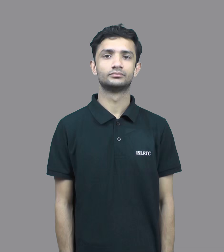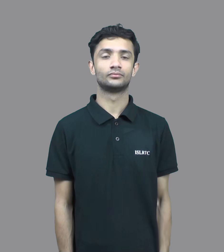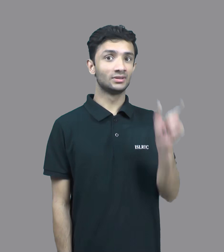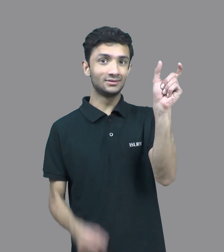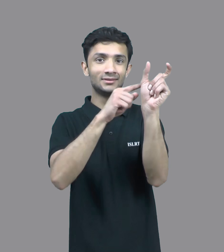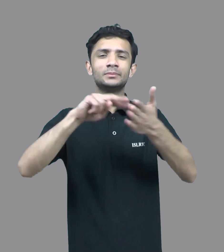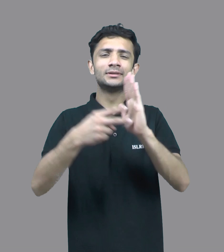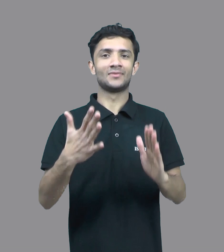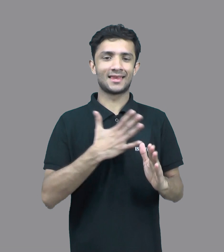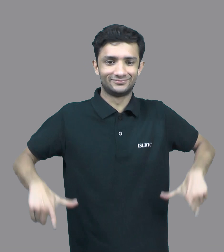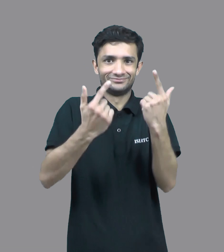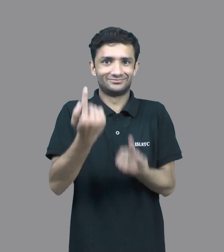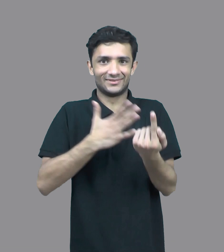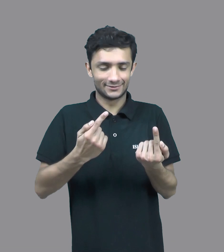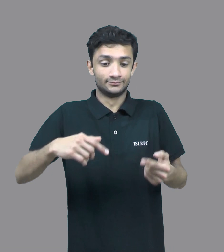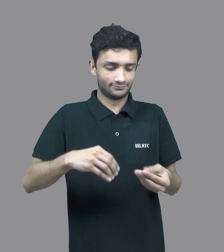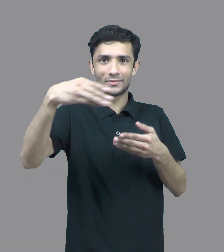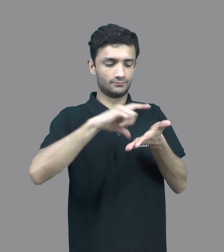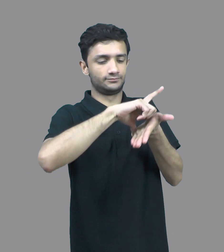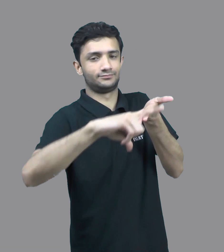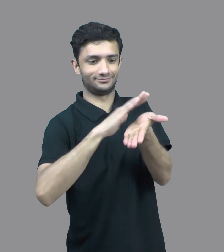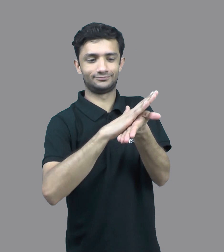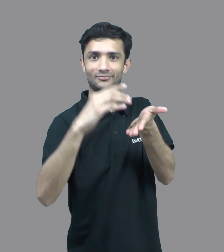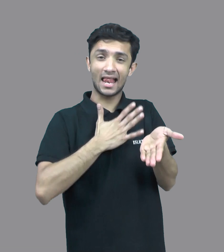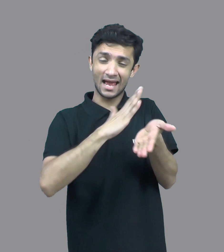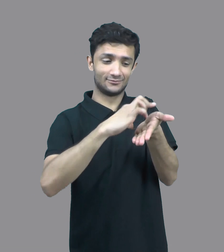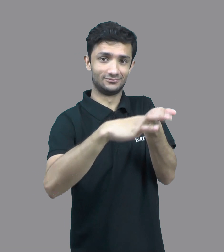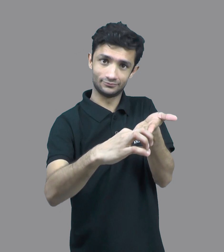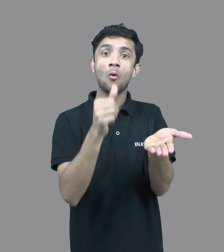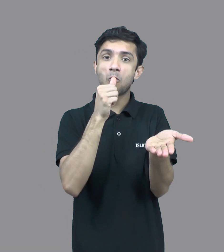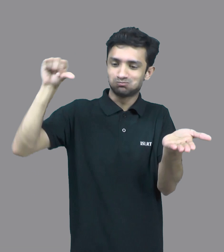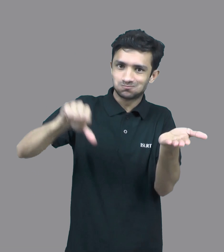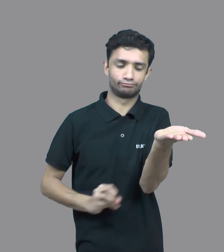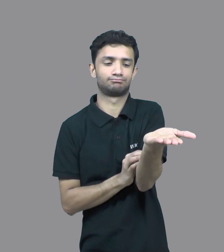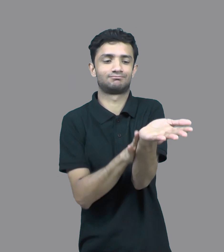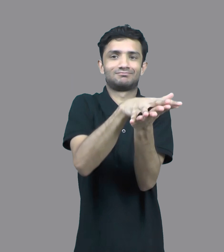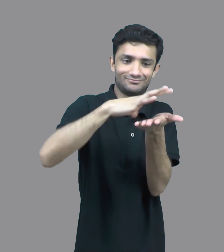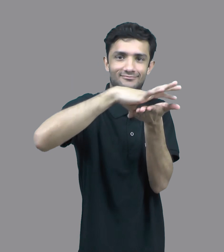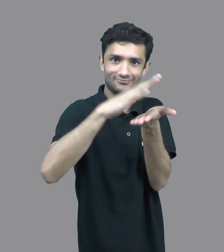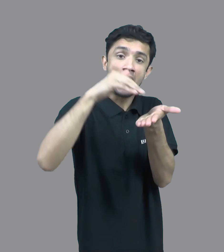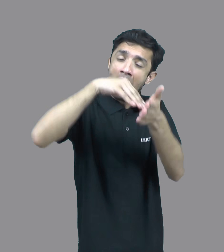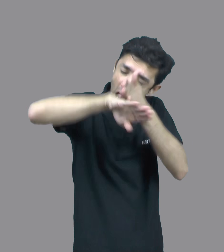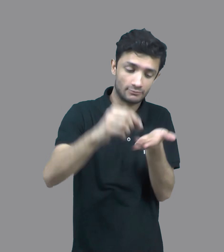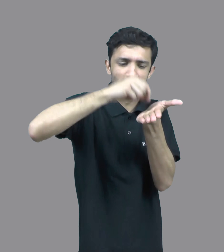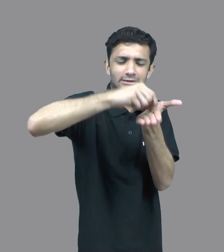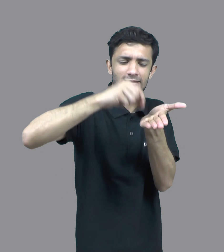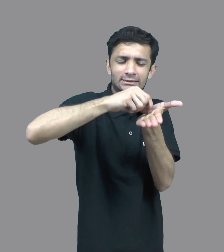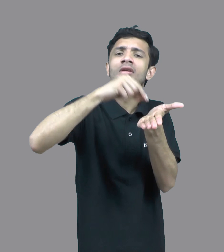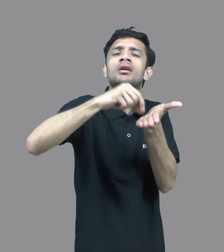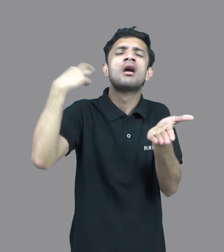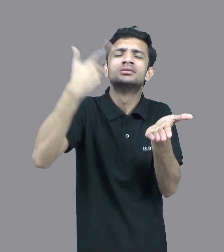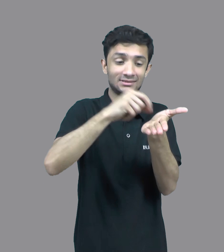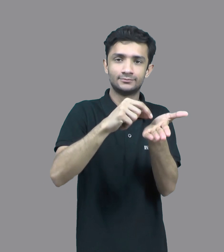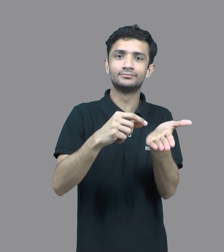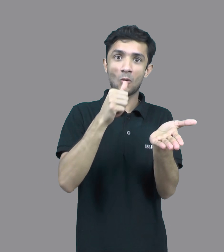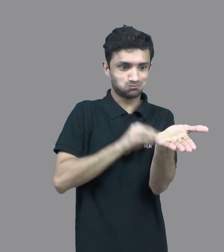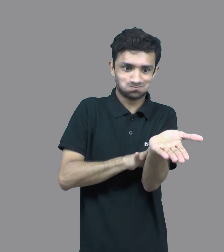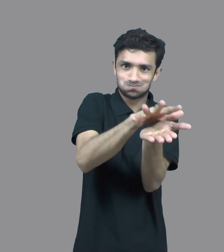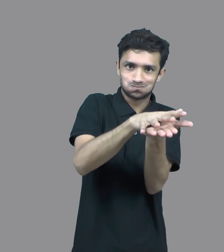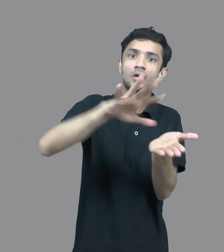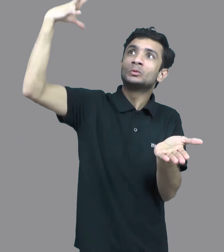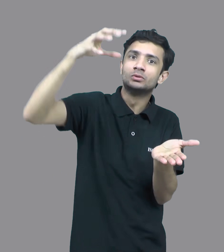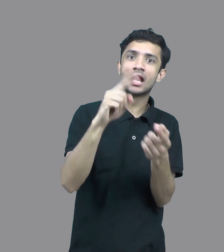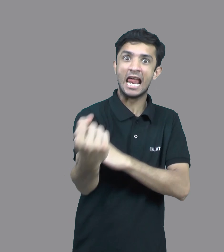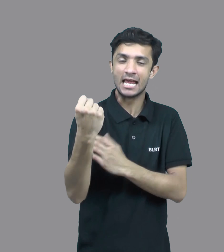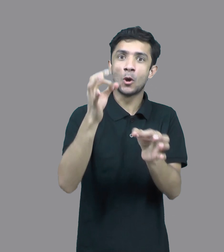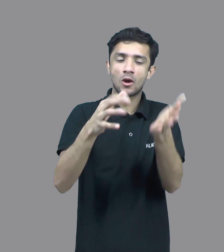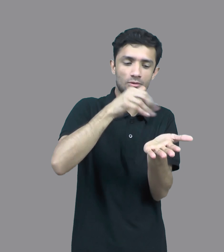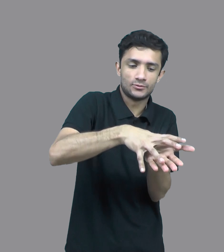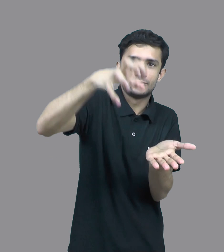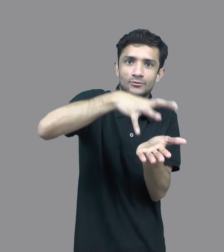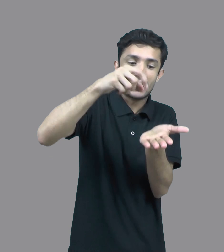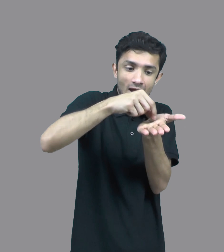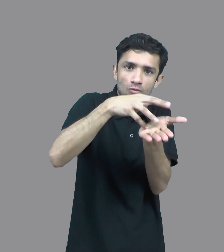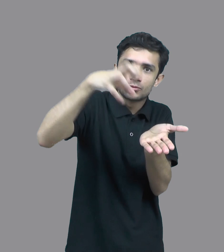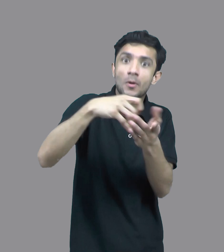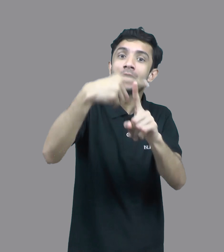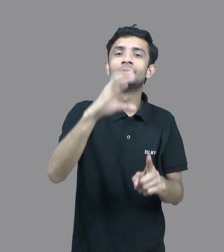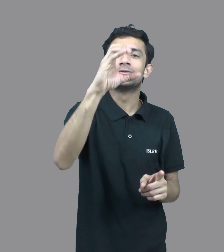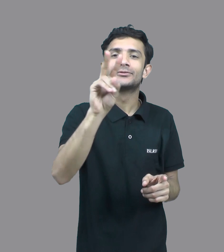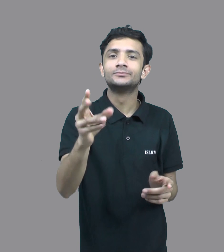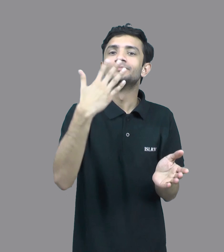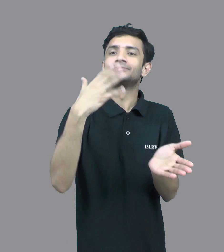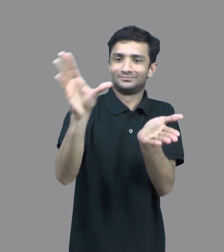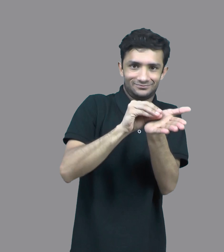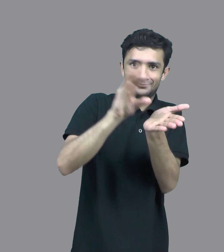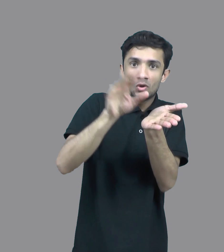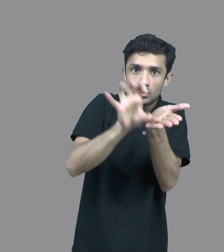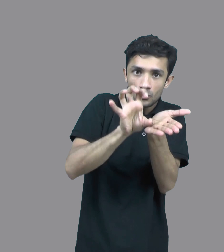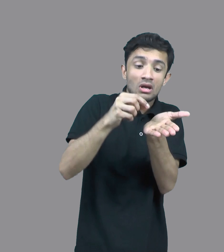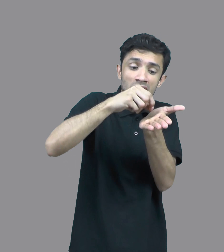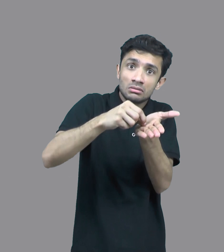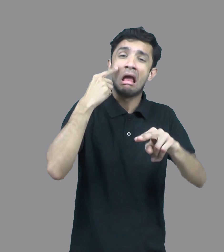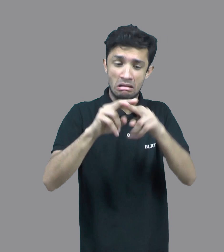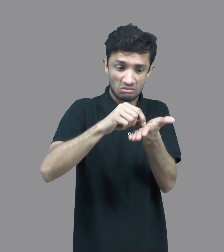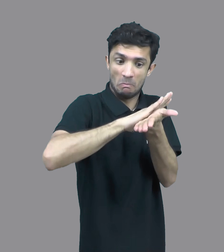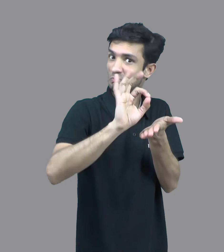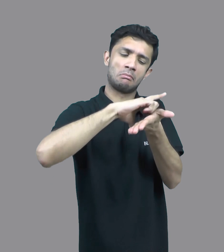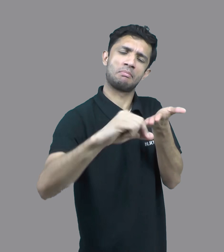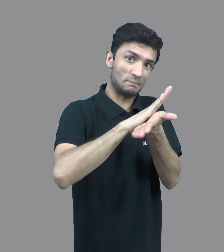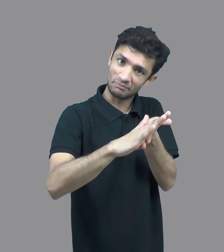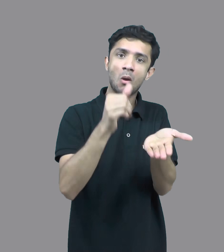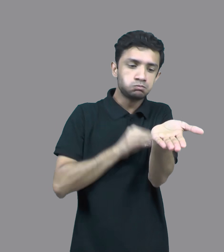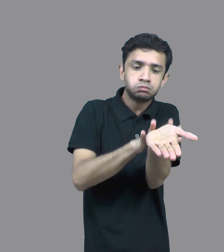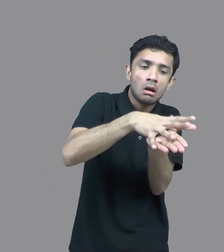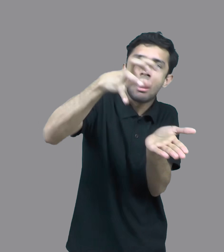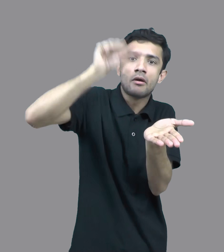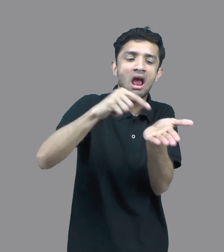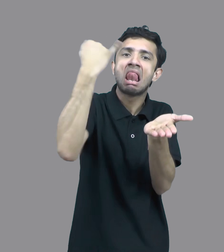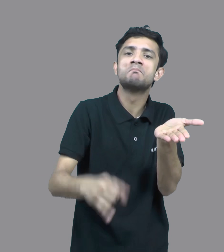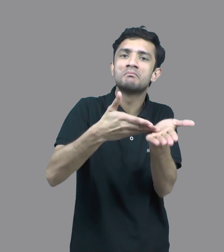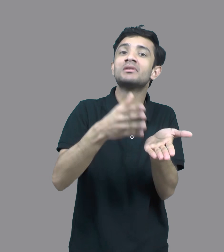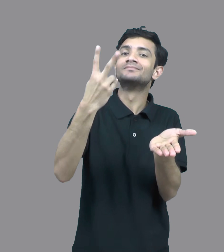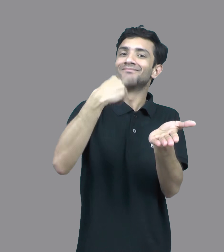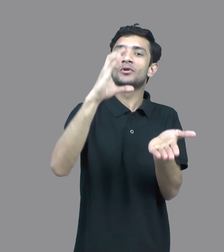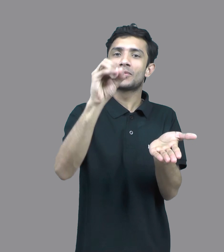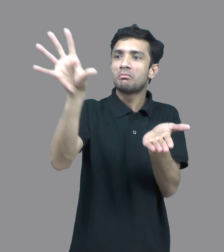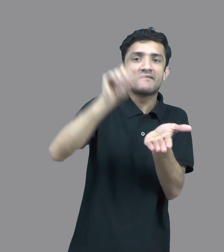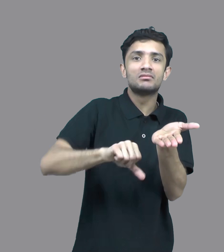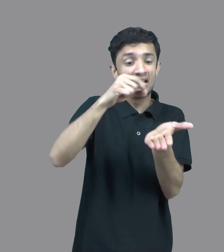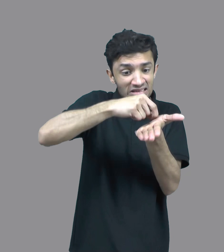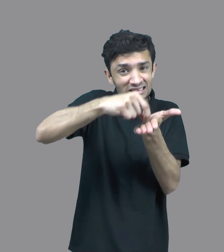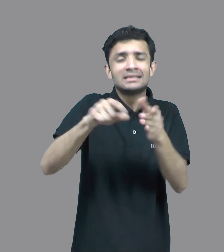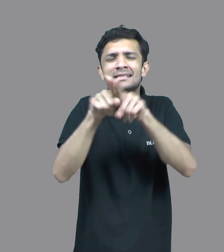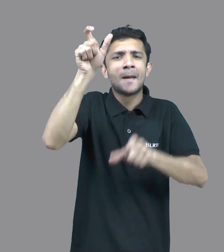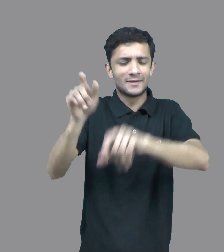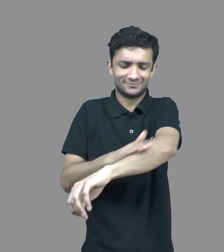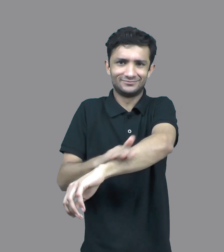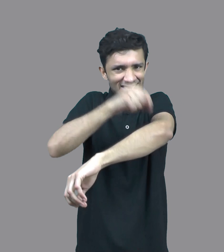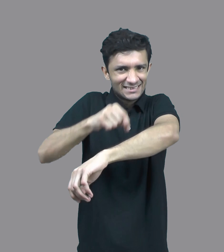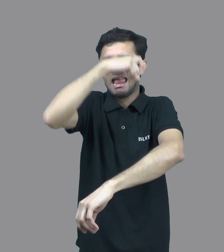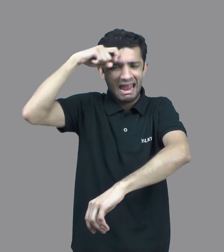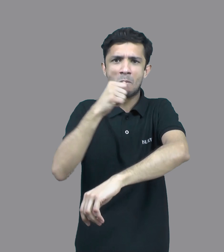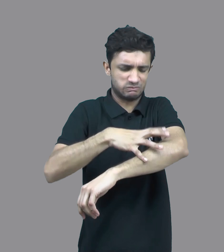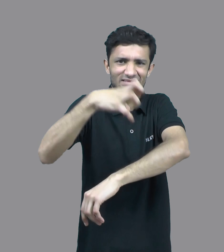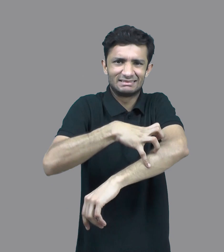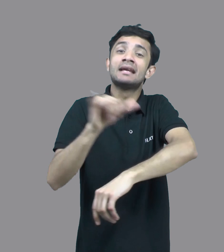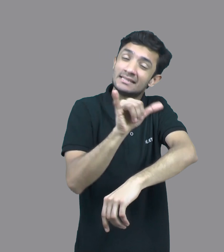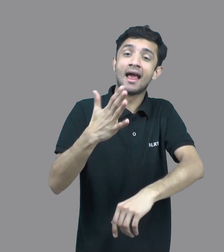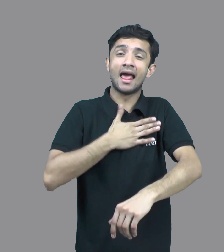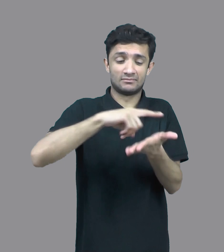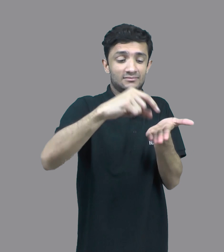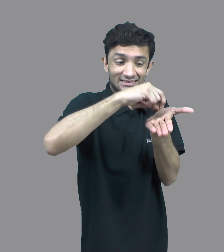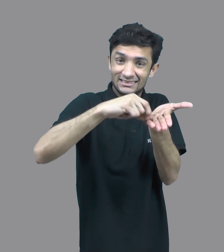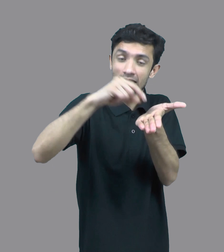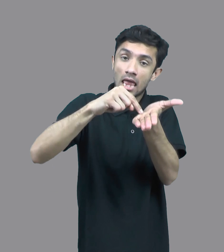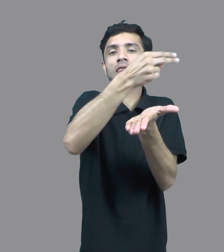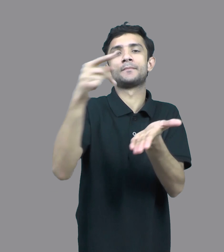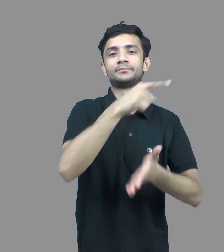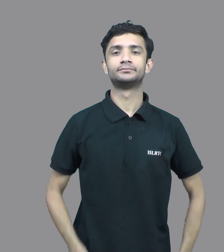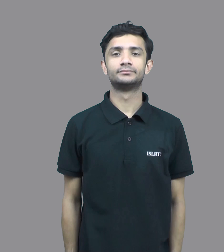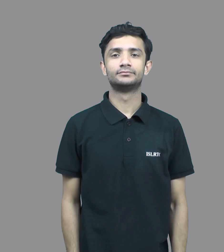Stomata